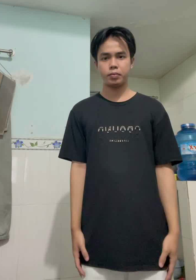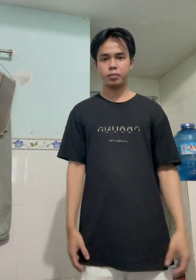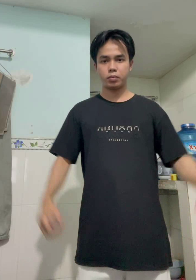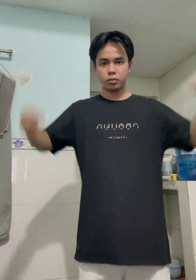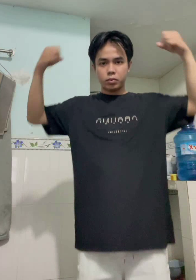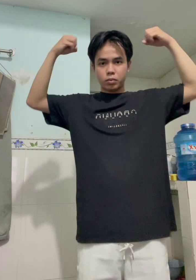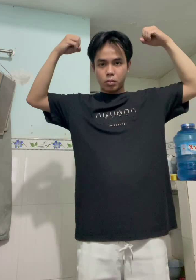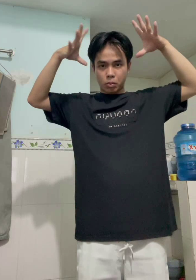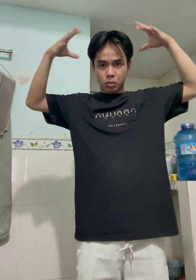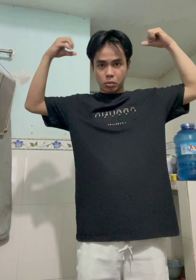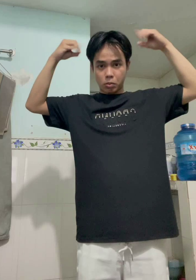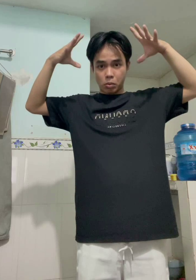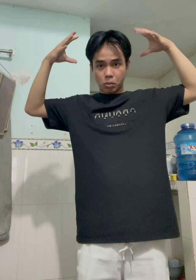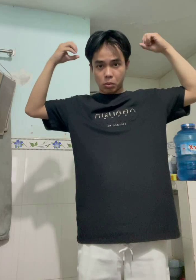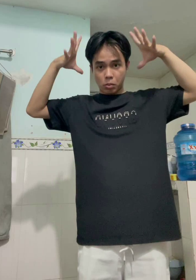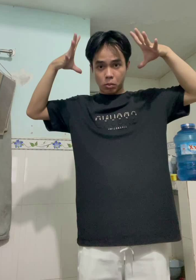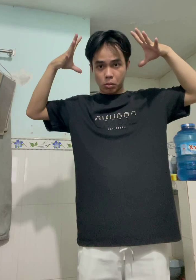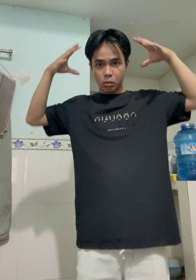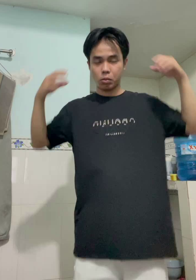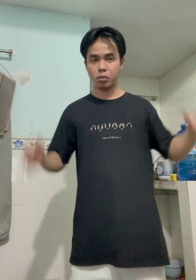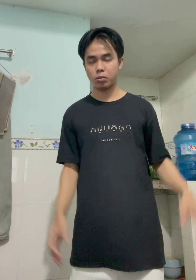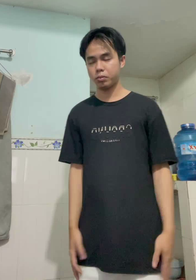mua